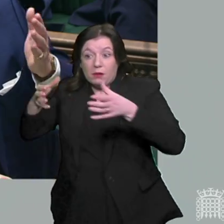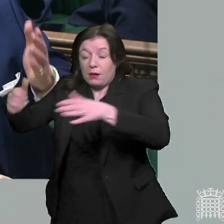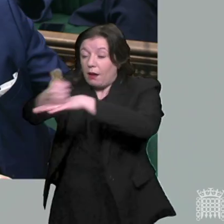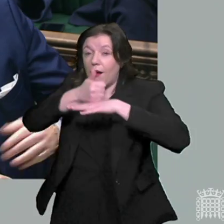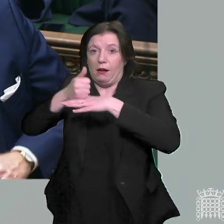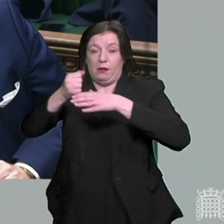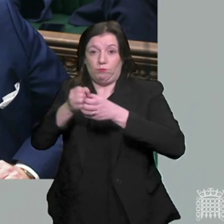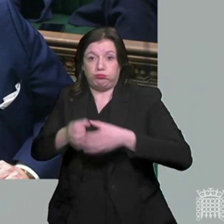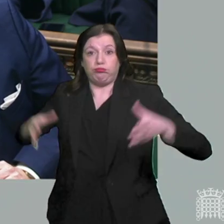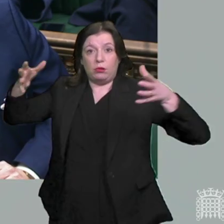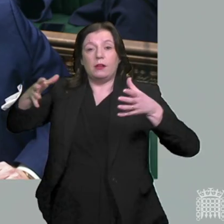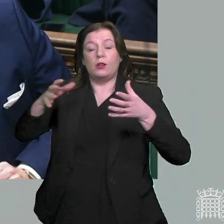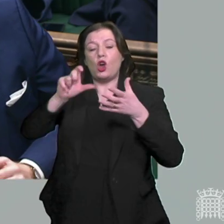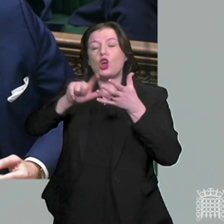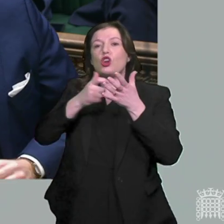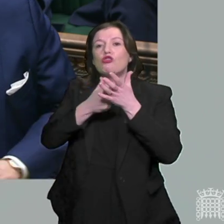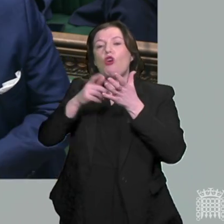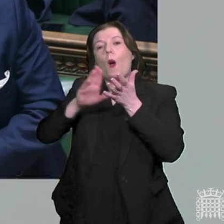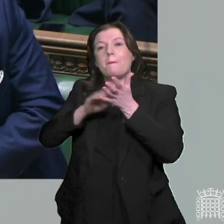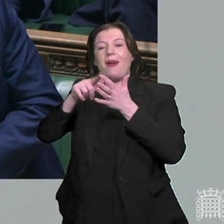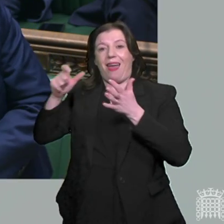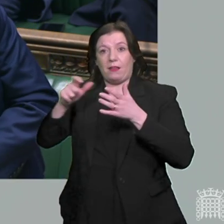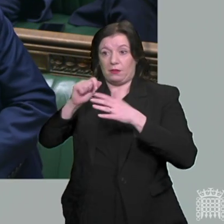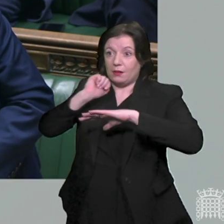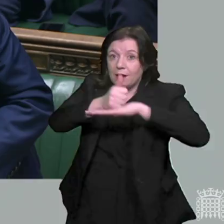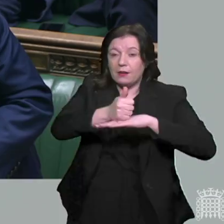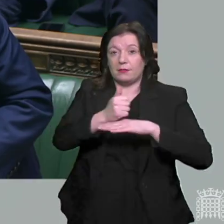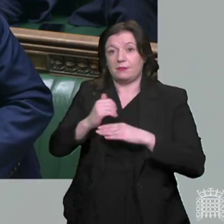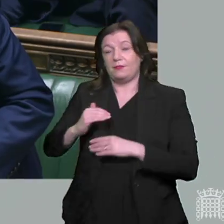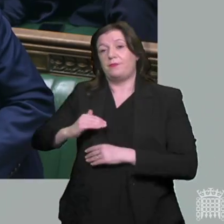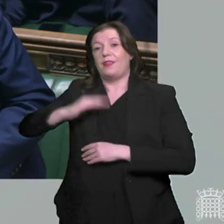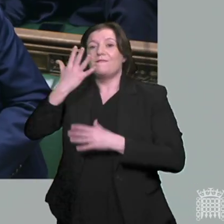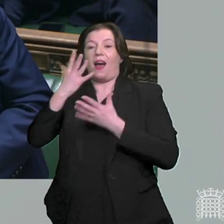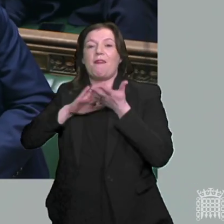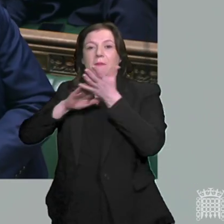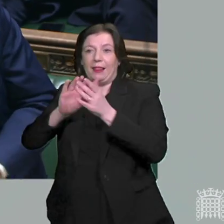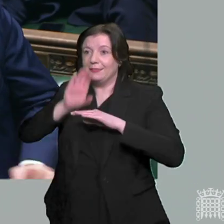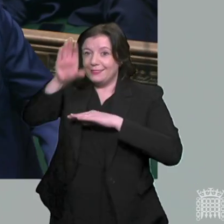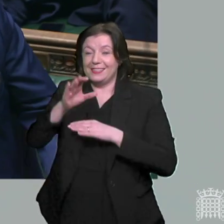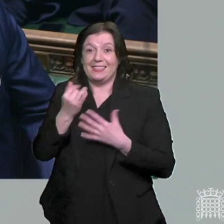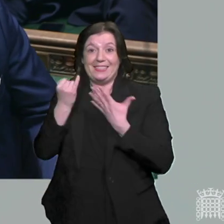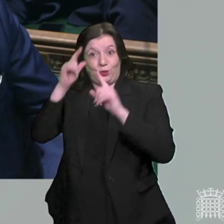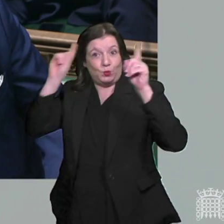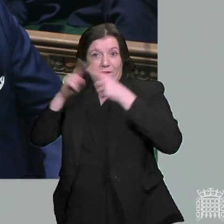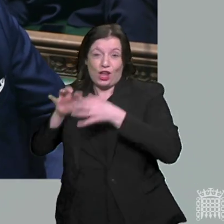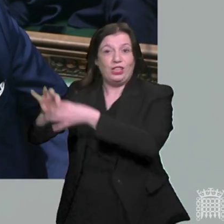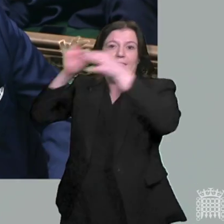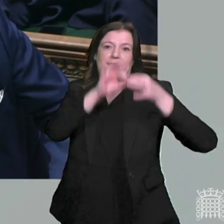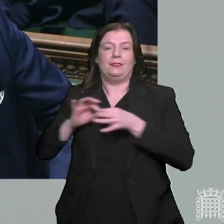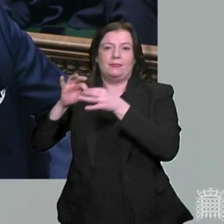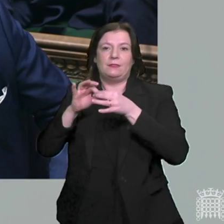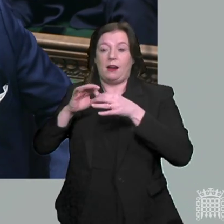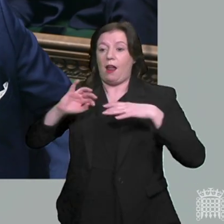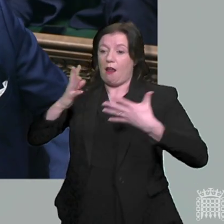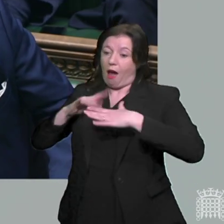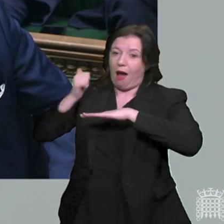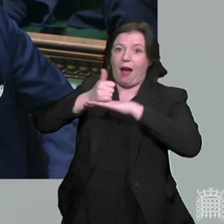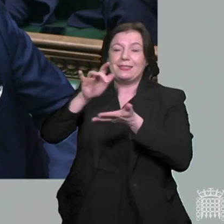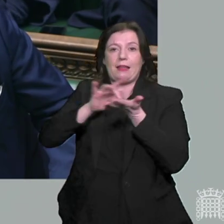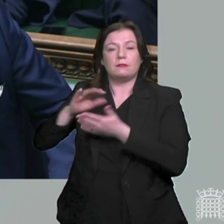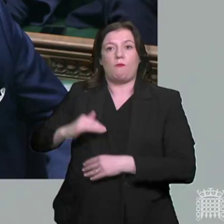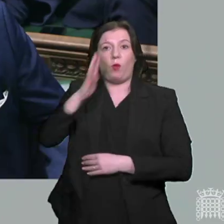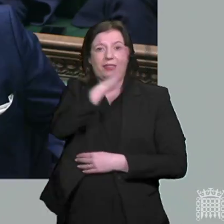It is home to Kromek, one of our top sensor companies. We put £5 million into the Northern Accelerator, a collaboration between six universities, and we have nine catapult centres in the north-east.